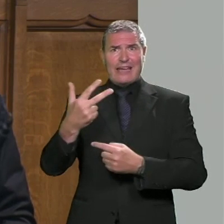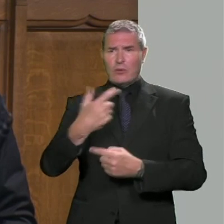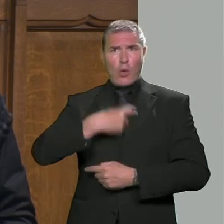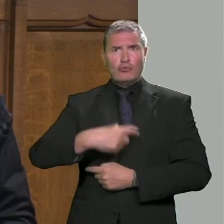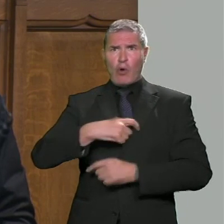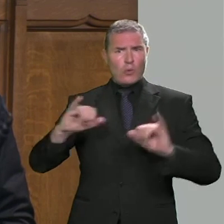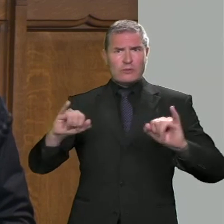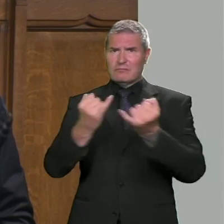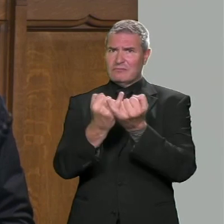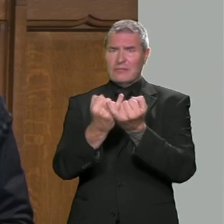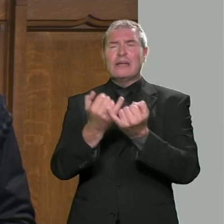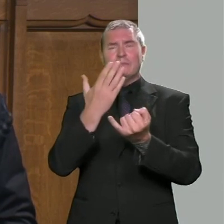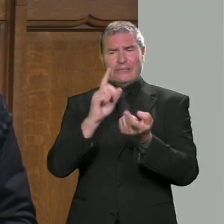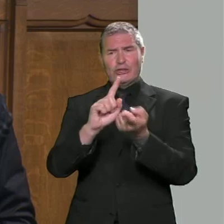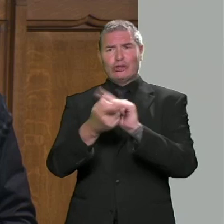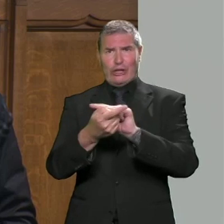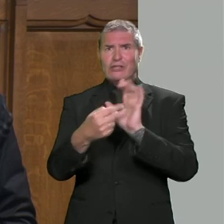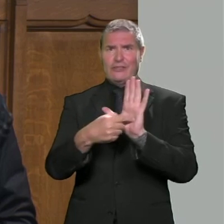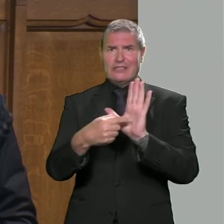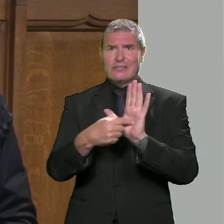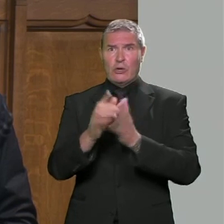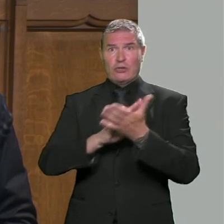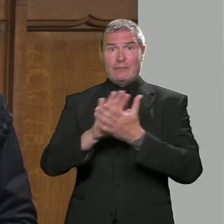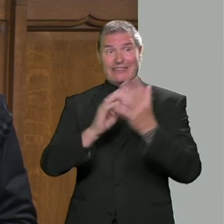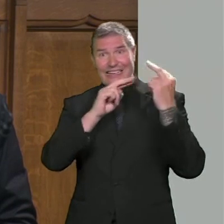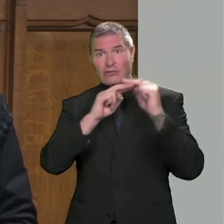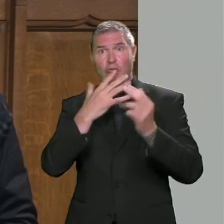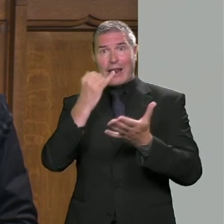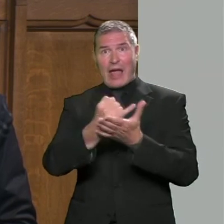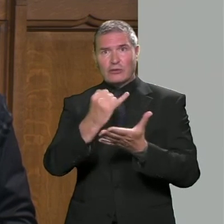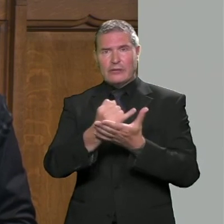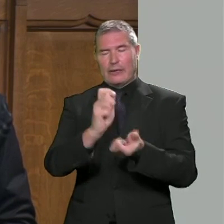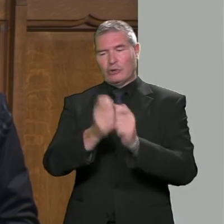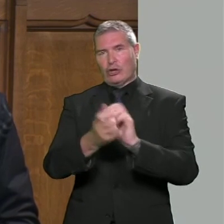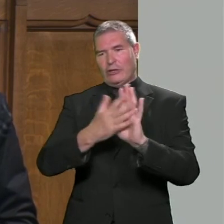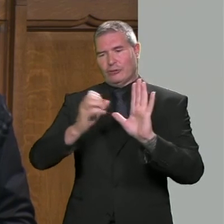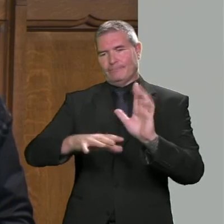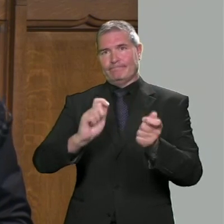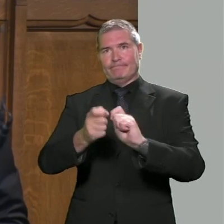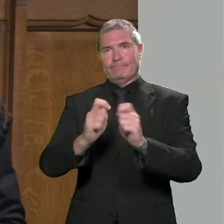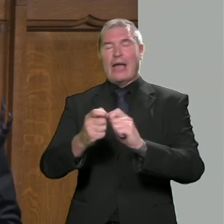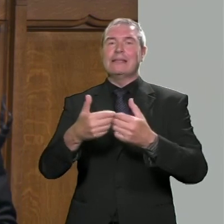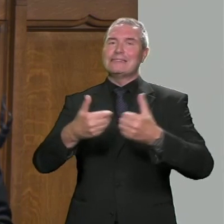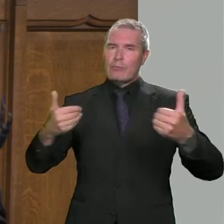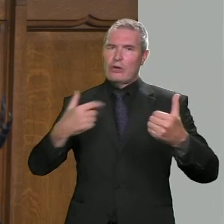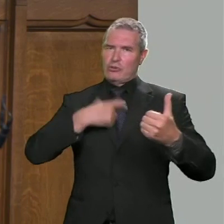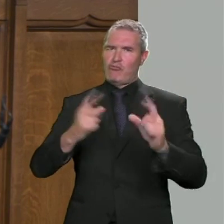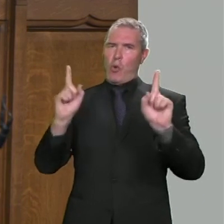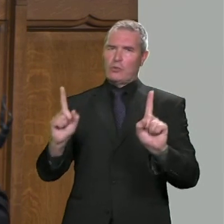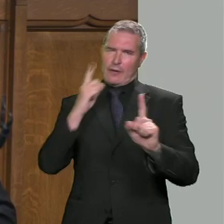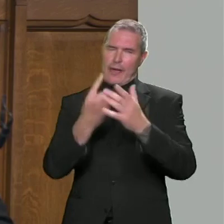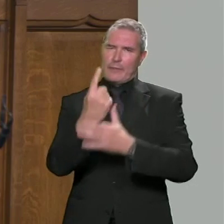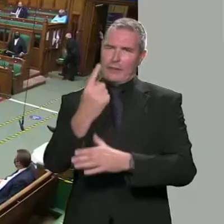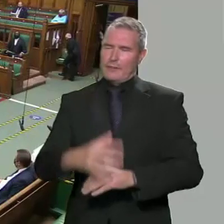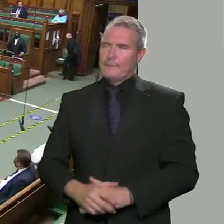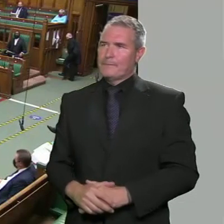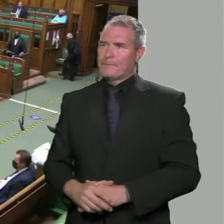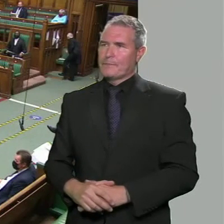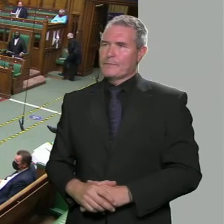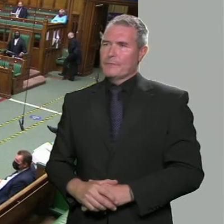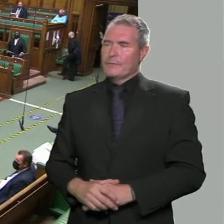Will the Prime Minister commit to changes so that that historical anachronism can be changed and a separation of powers achieved?